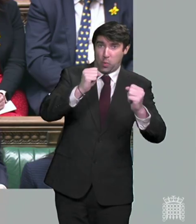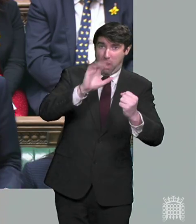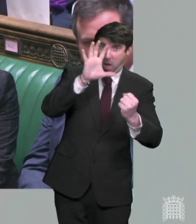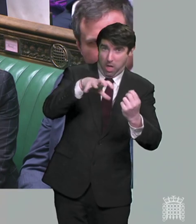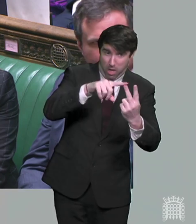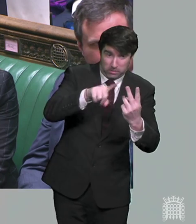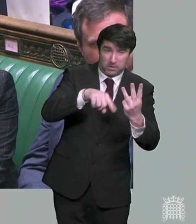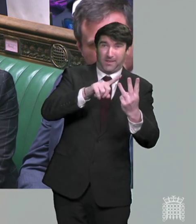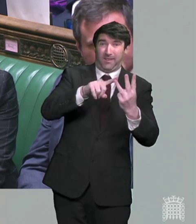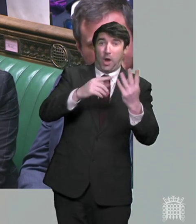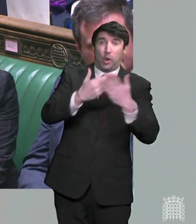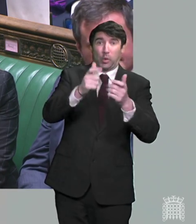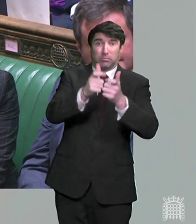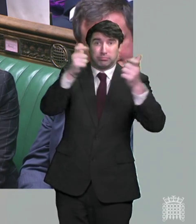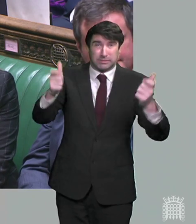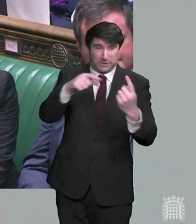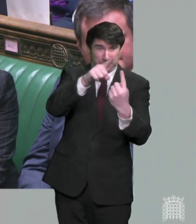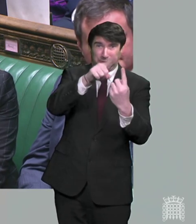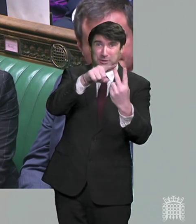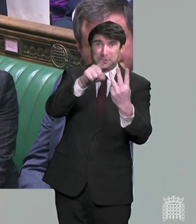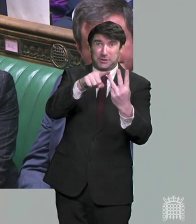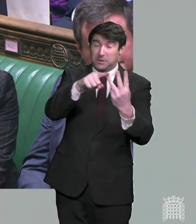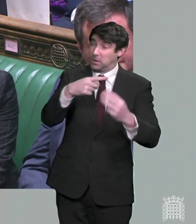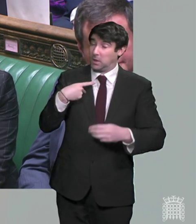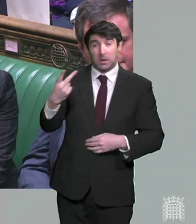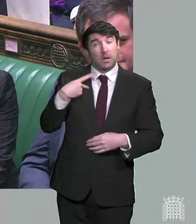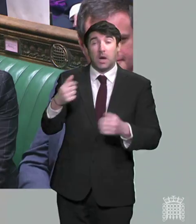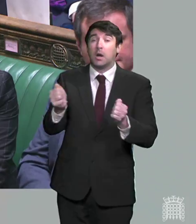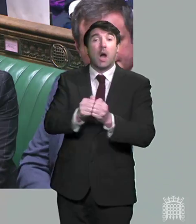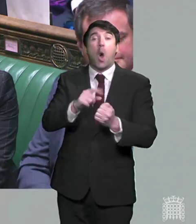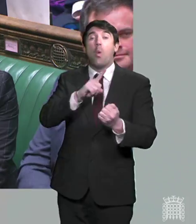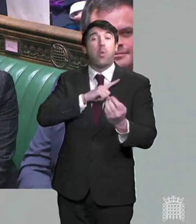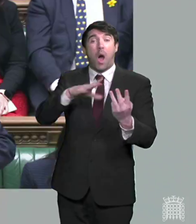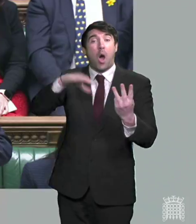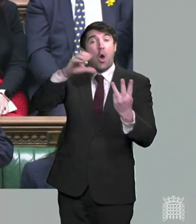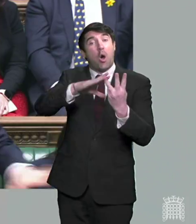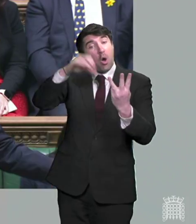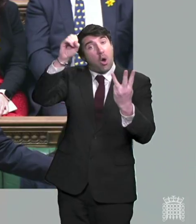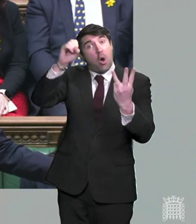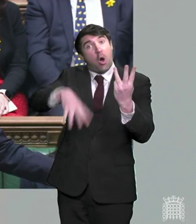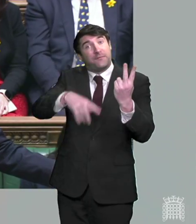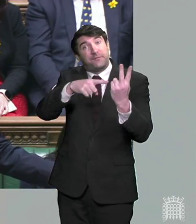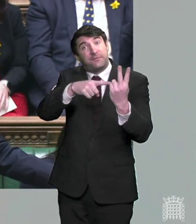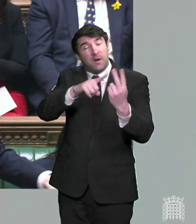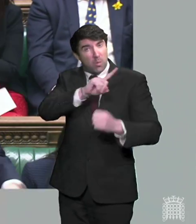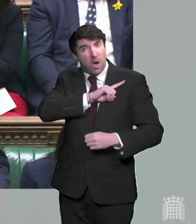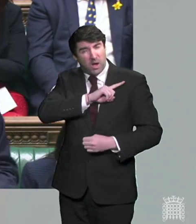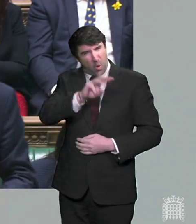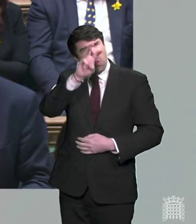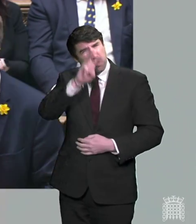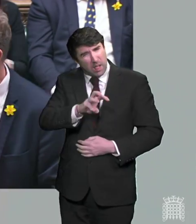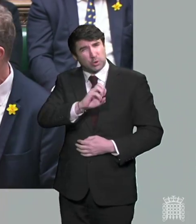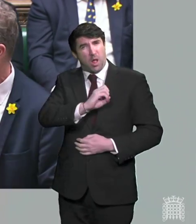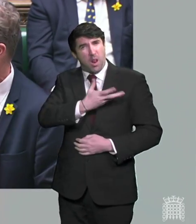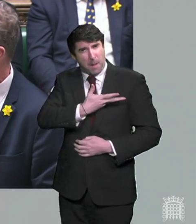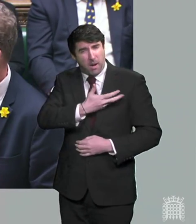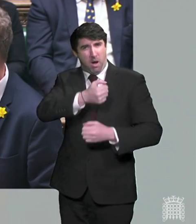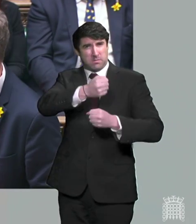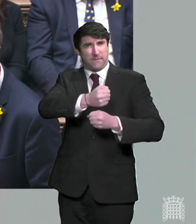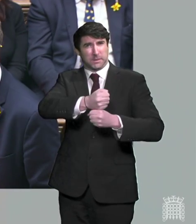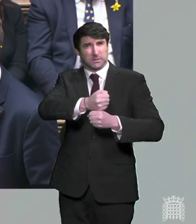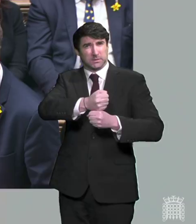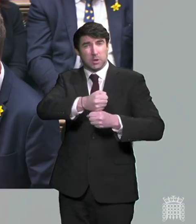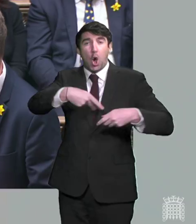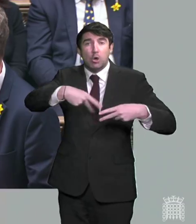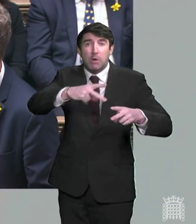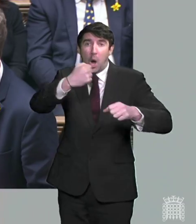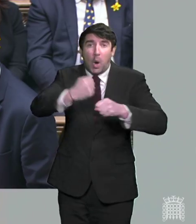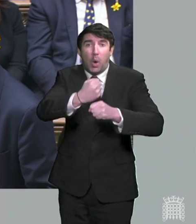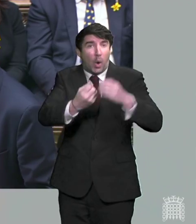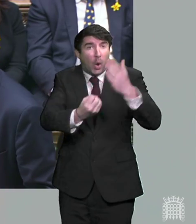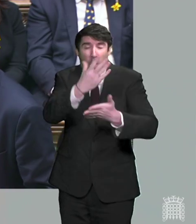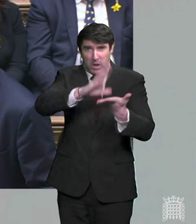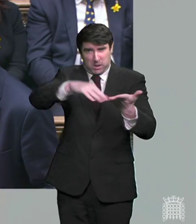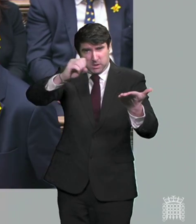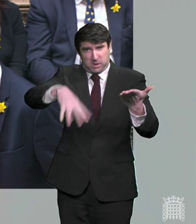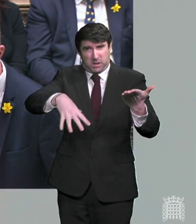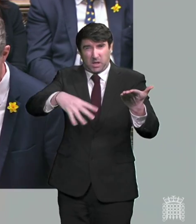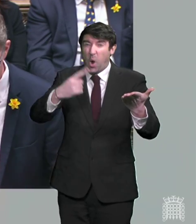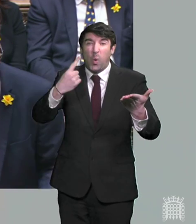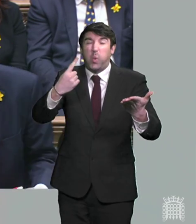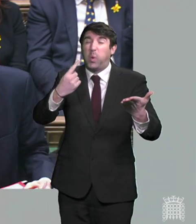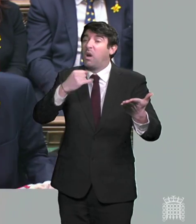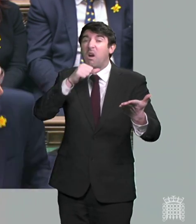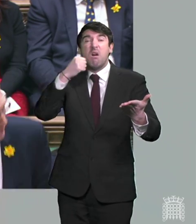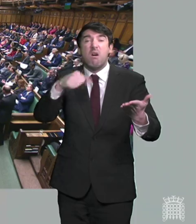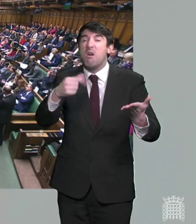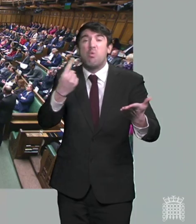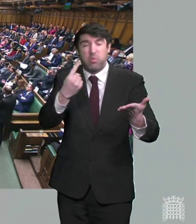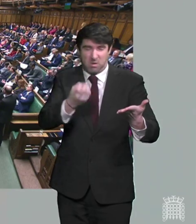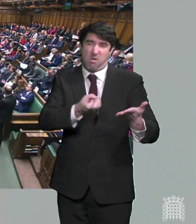She must have been as disappointed as I was that the Welsh Labour Government have decided that they will build no more roads in Wales, meaning that her constituents will lose out as a result of not being able to have that vital road connection.